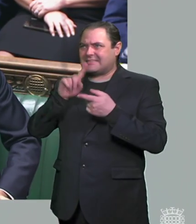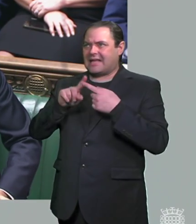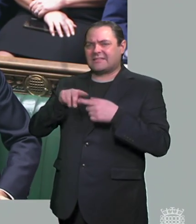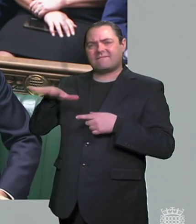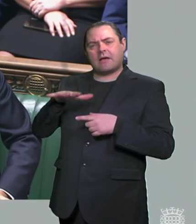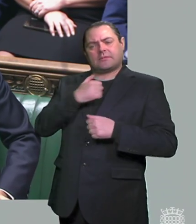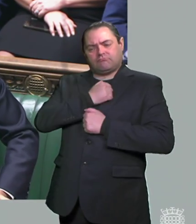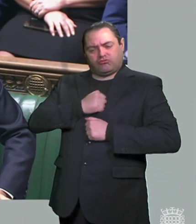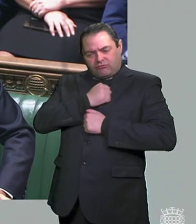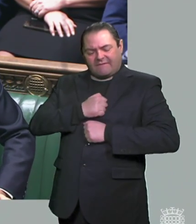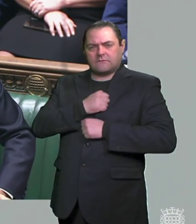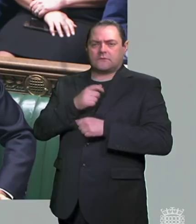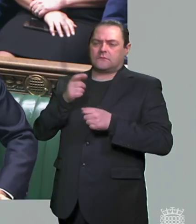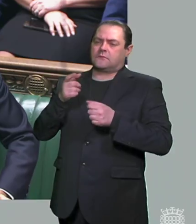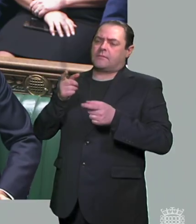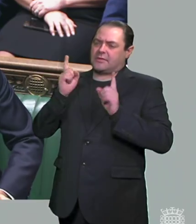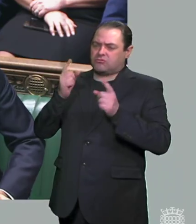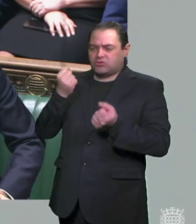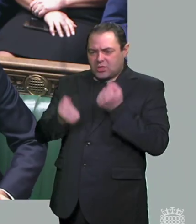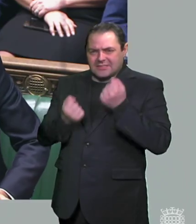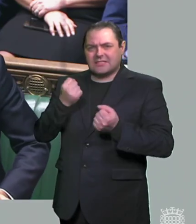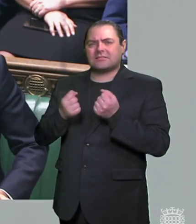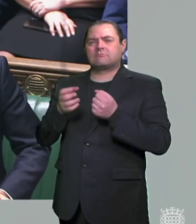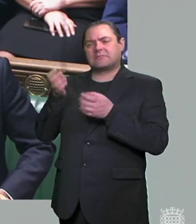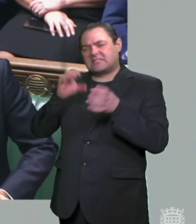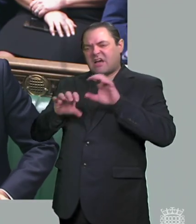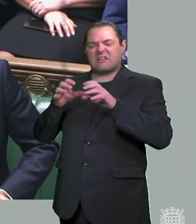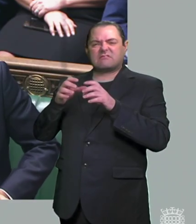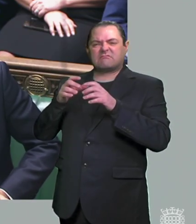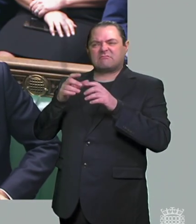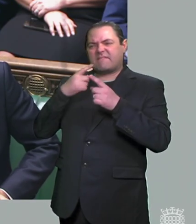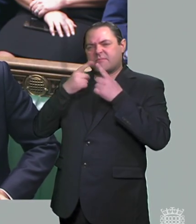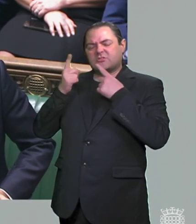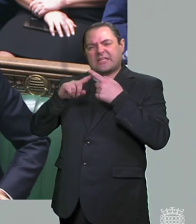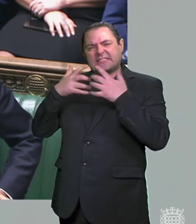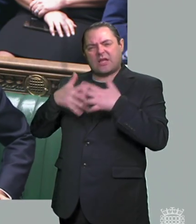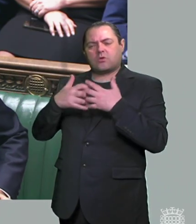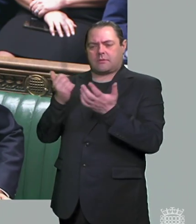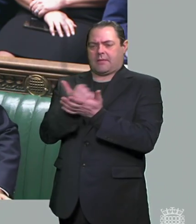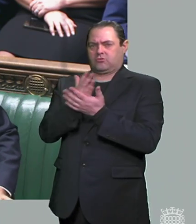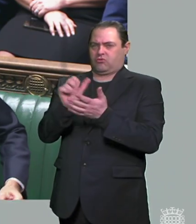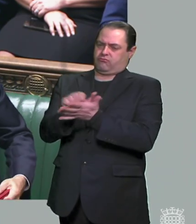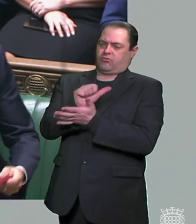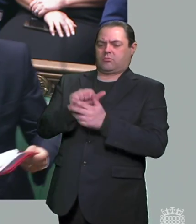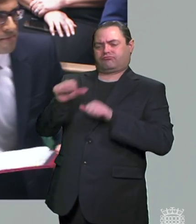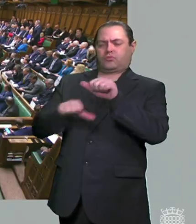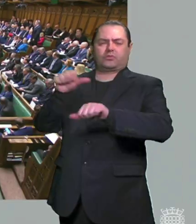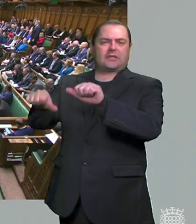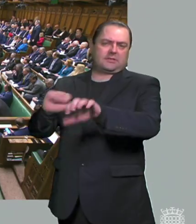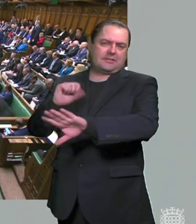The Ministry of Justice and the Department for Science, Innovation and Technology are leading those discussions to ensure that we have the right set of procedures in place.